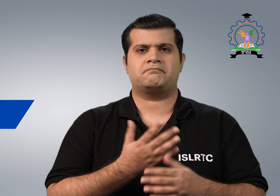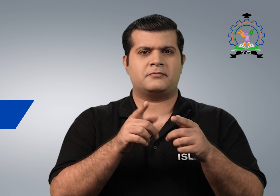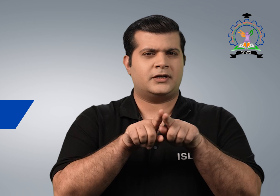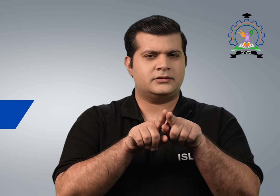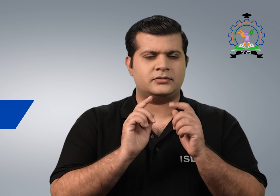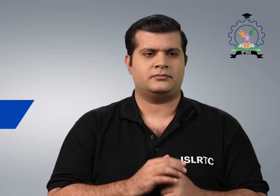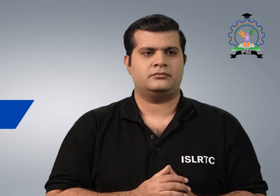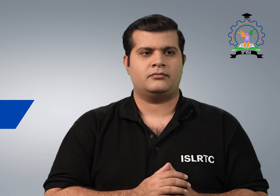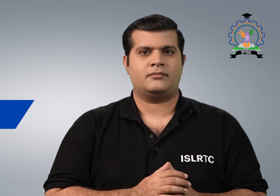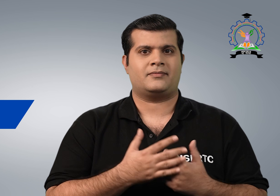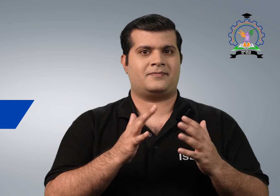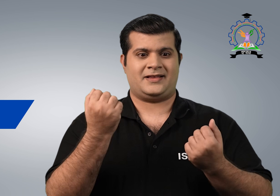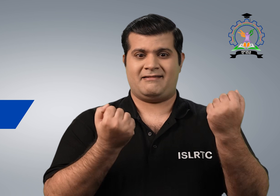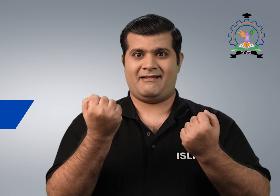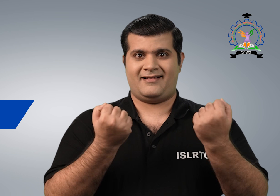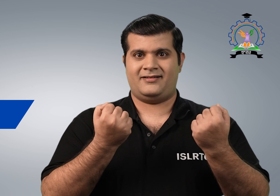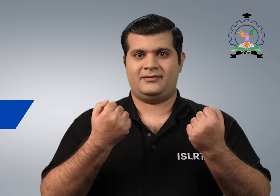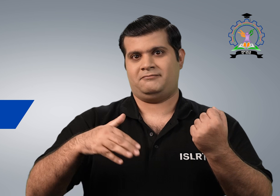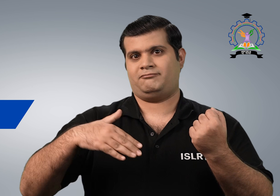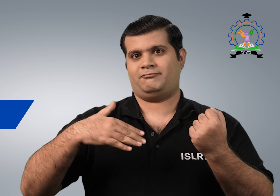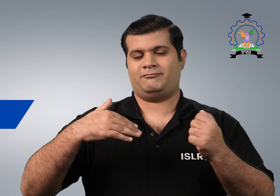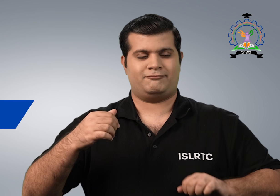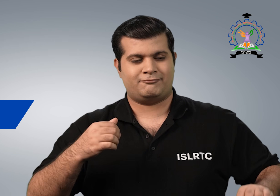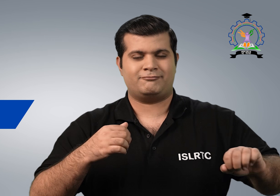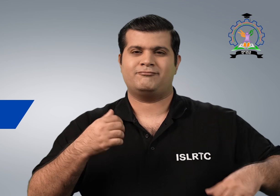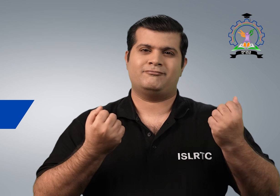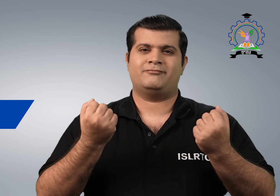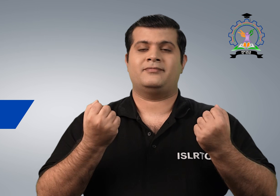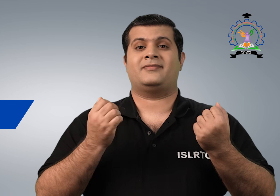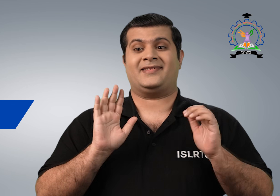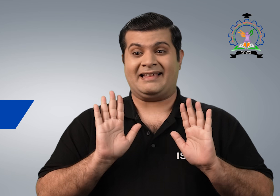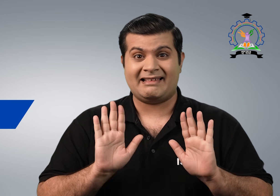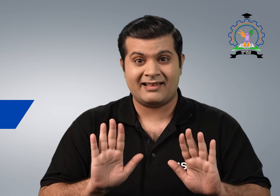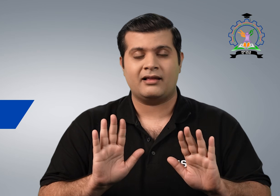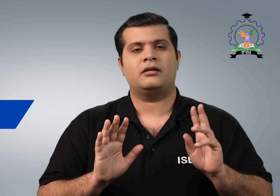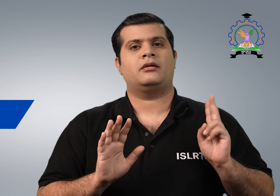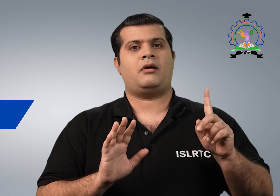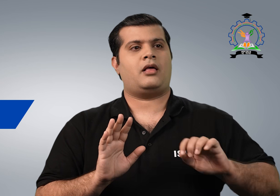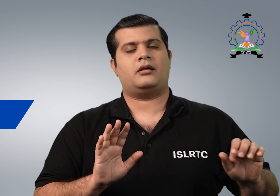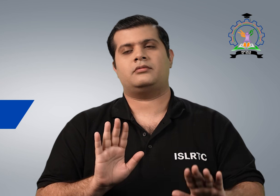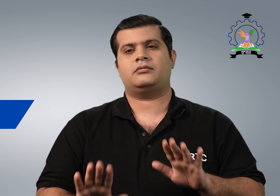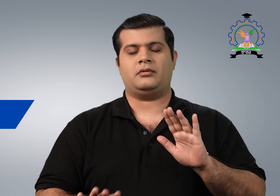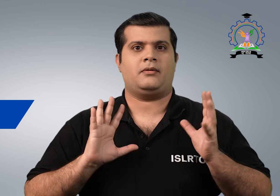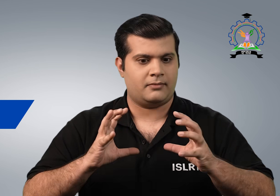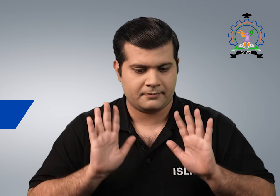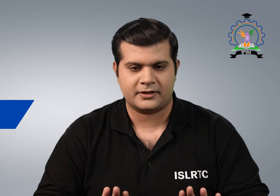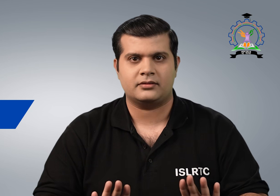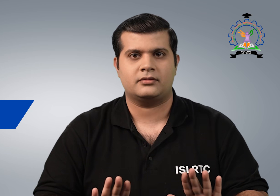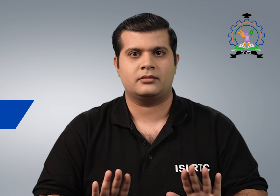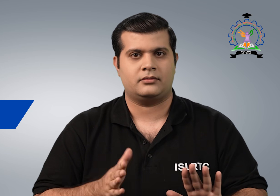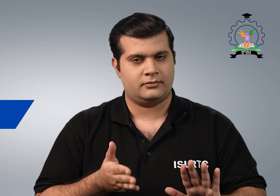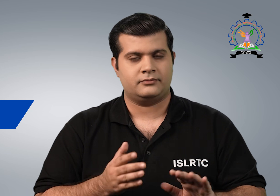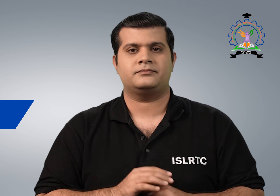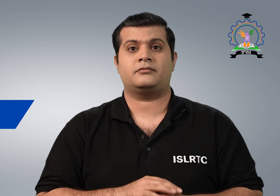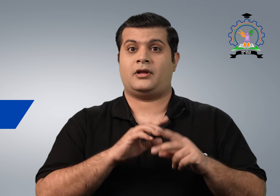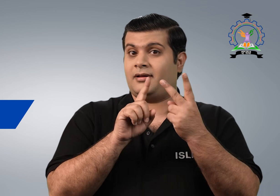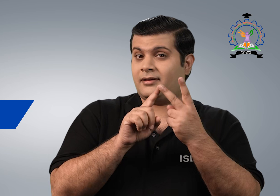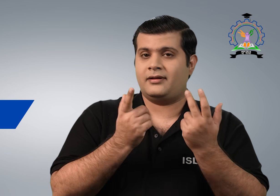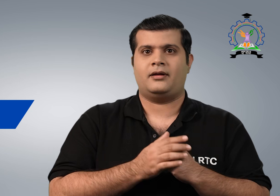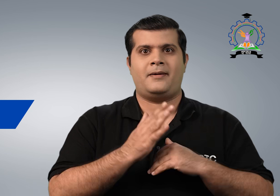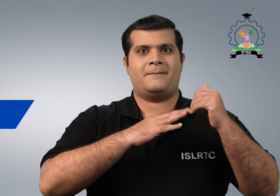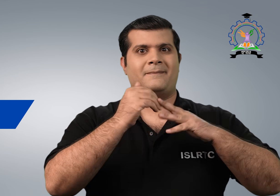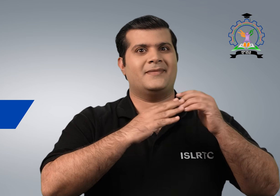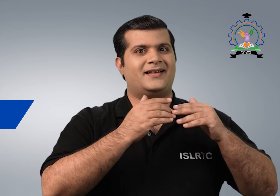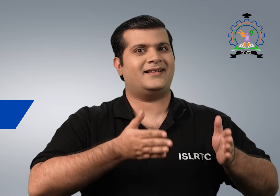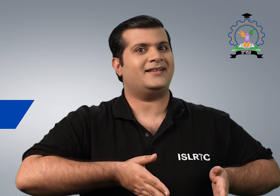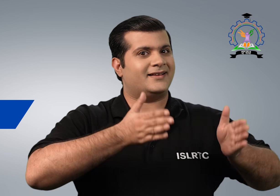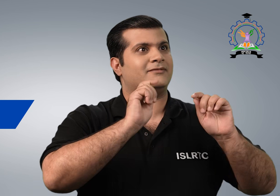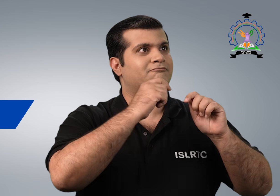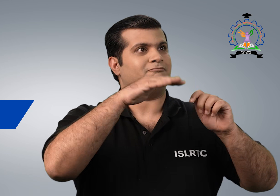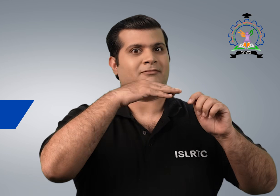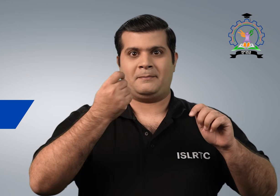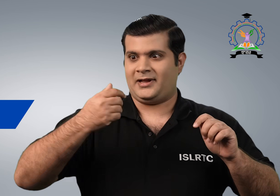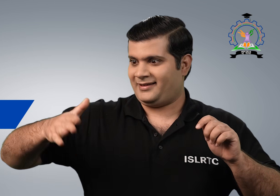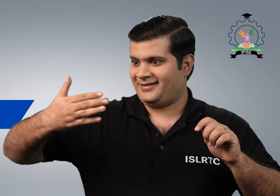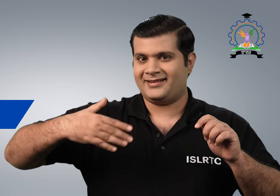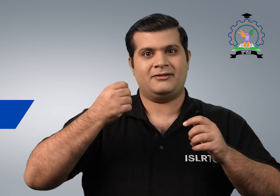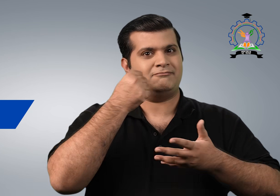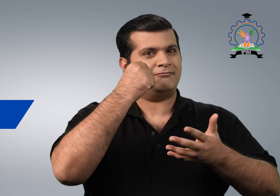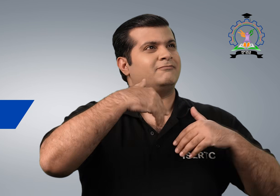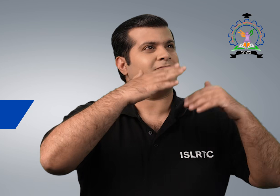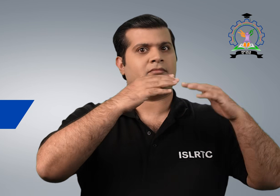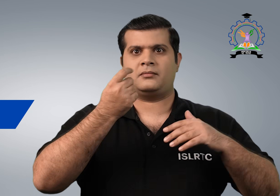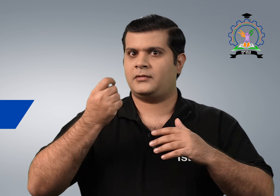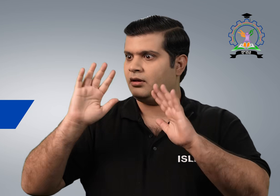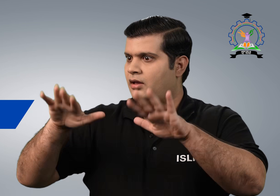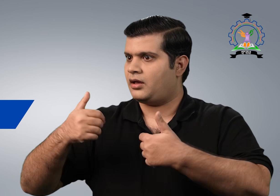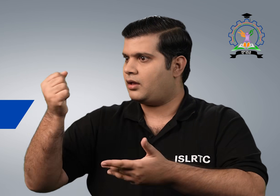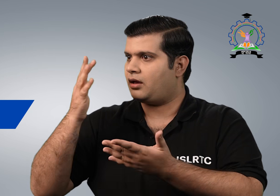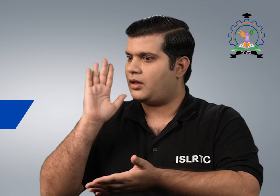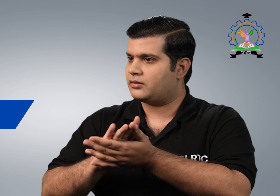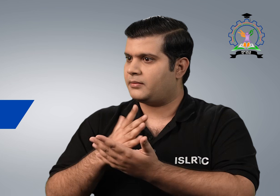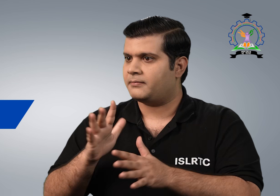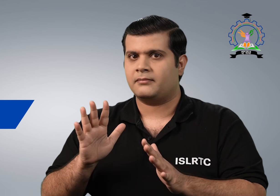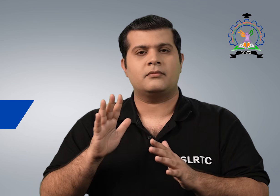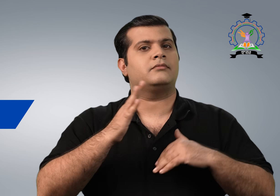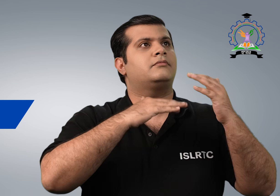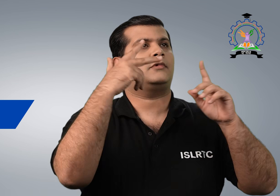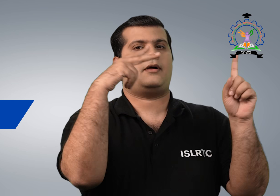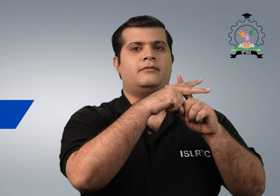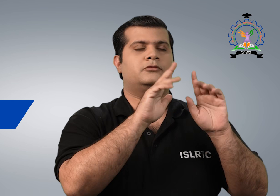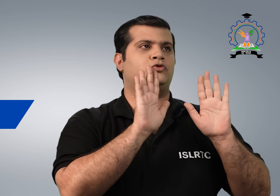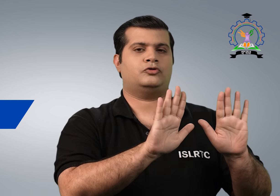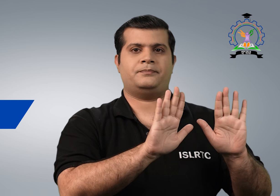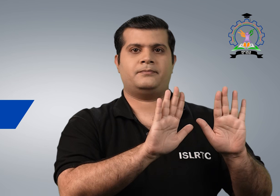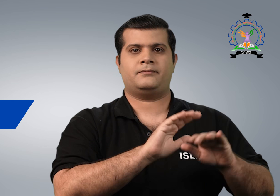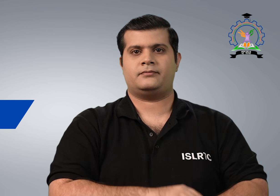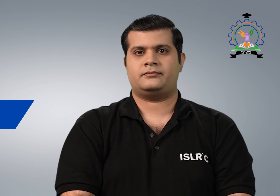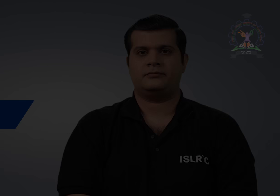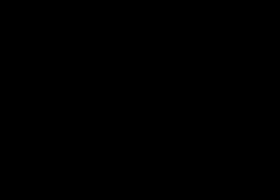For example: When the car engine abruptly stops while the vehicle is in motion, it indicates stalling. Another example: The construction of the building was progressing well as long as there was a flow of money; however, when the money flow stopped, the construction came to a halt, stalling the project.